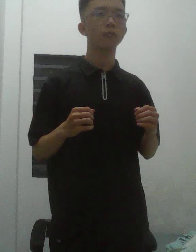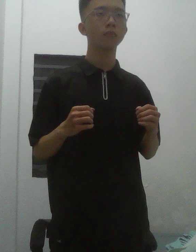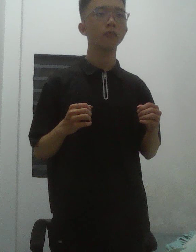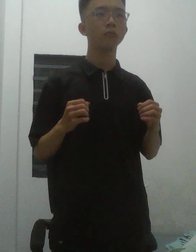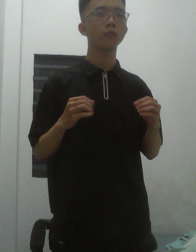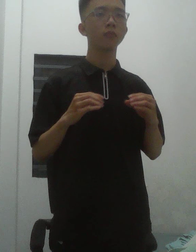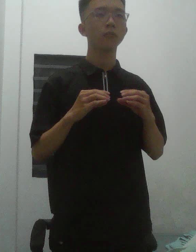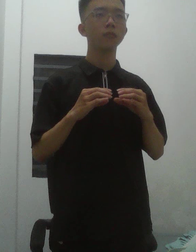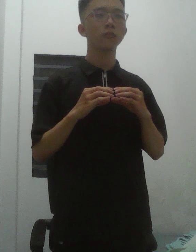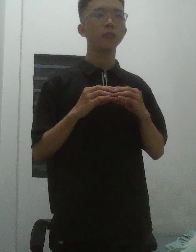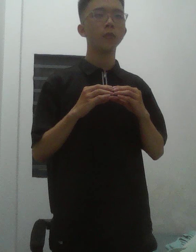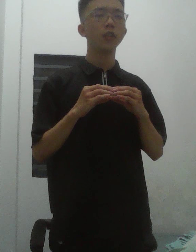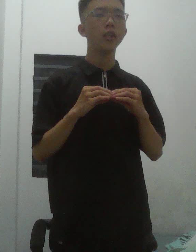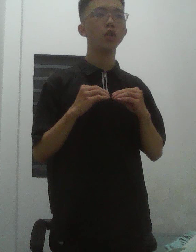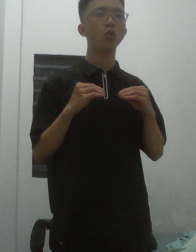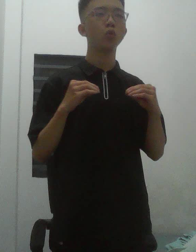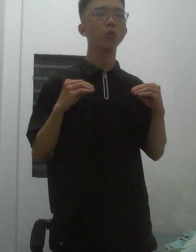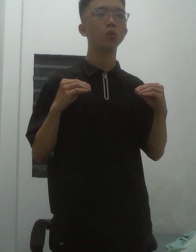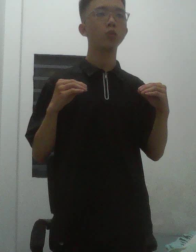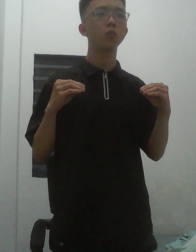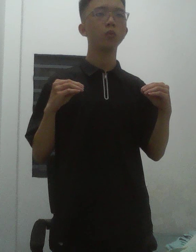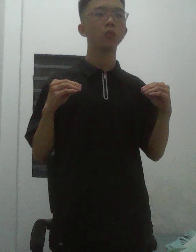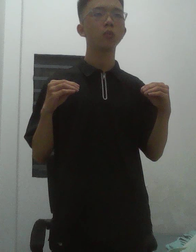nhieu